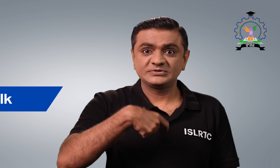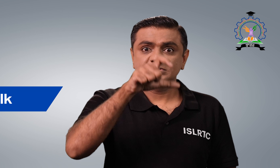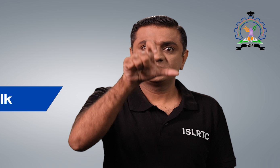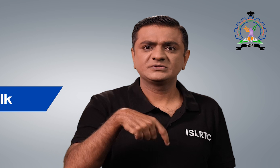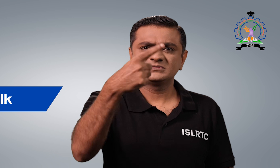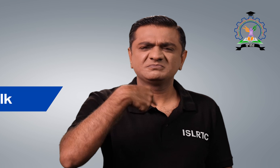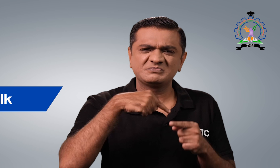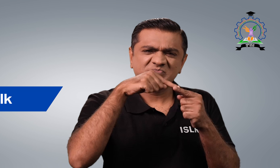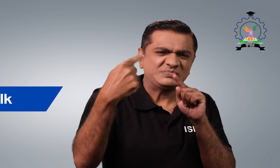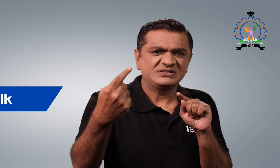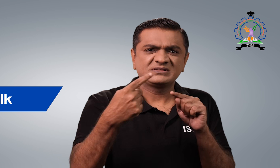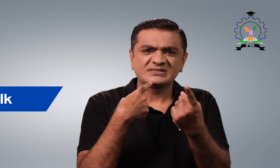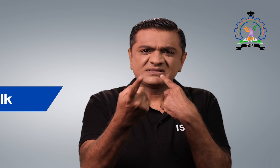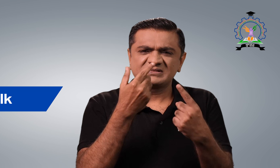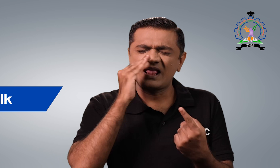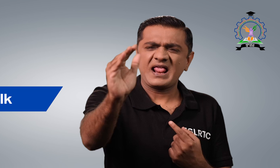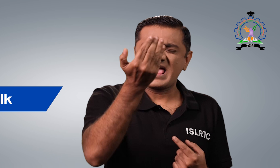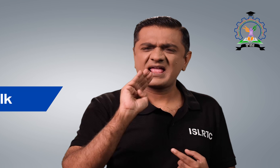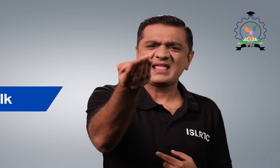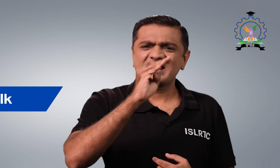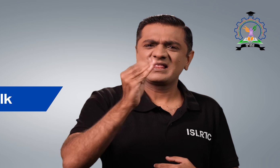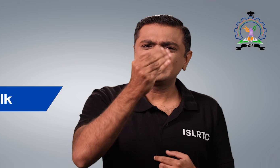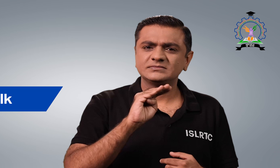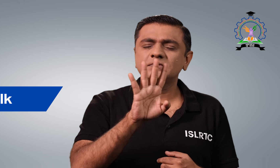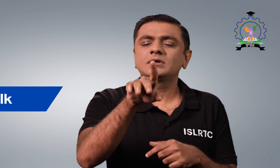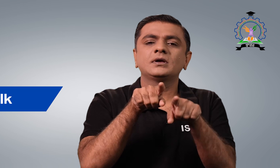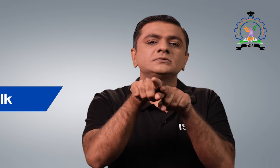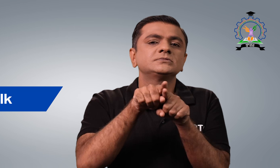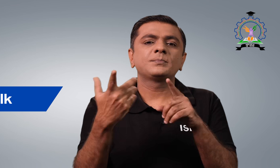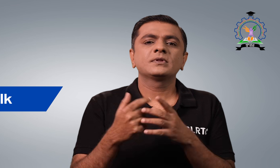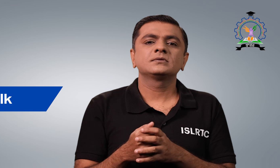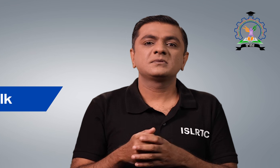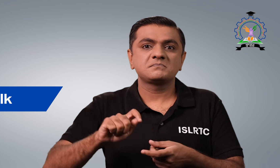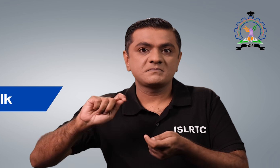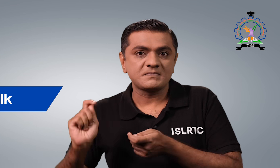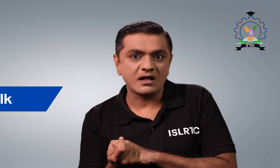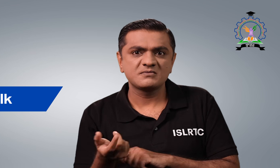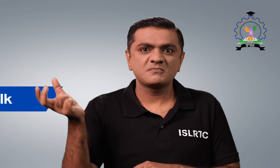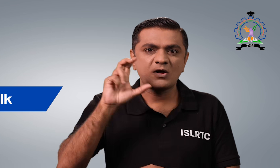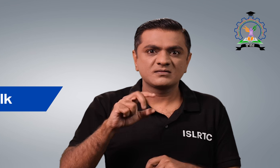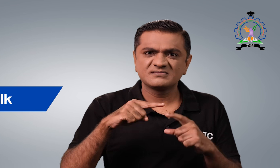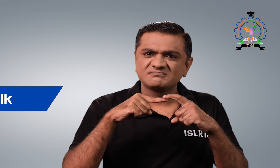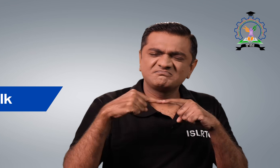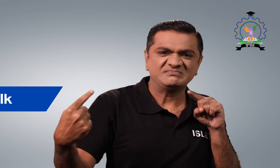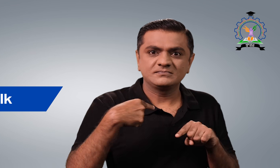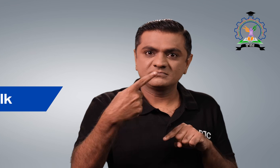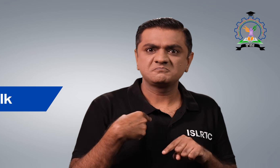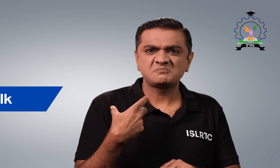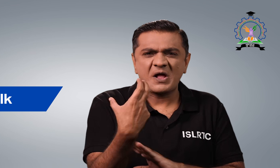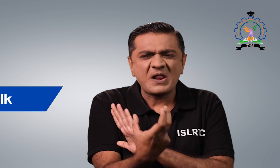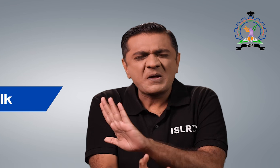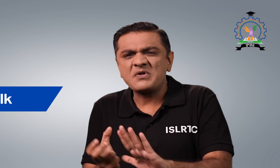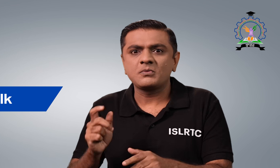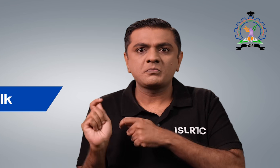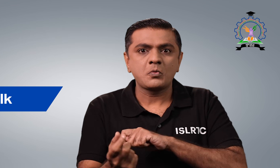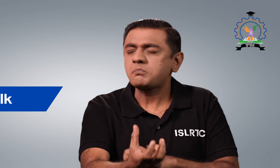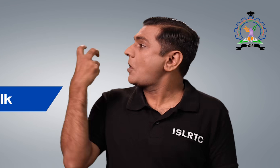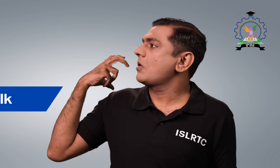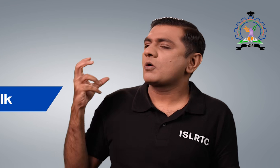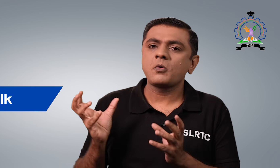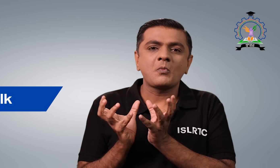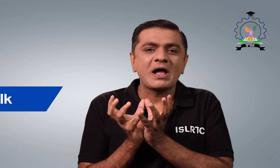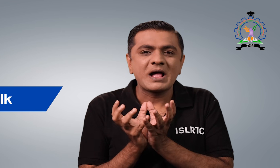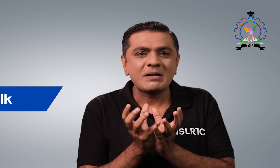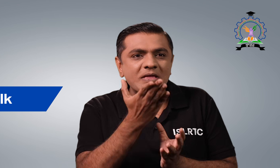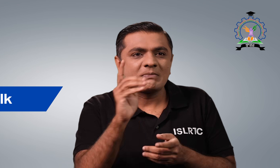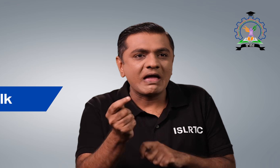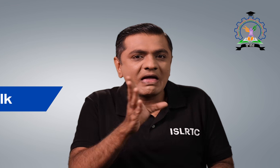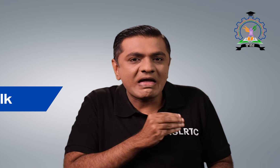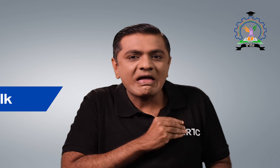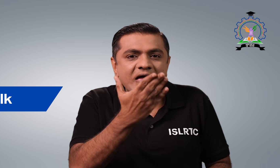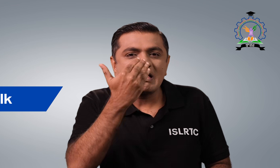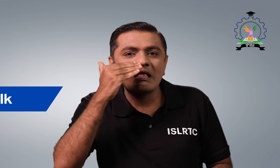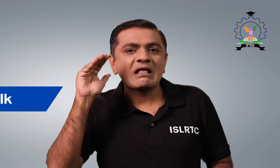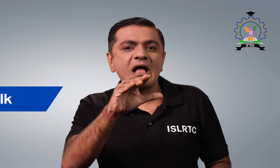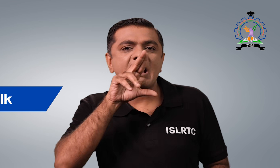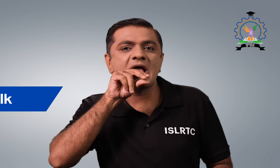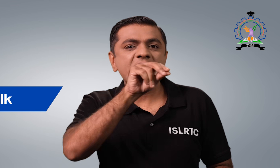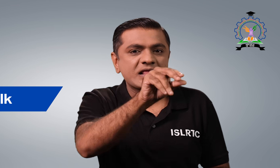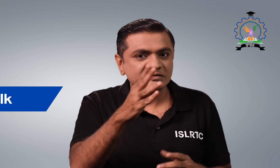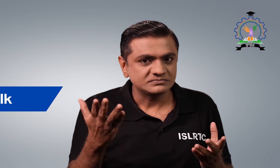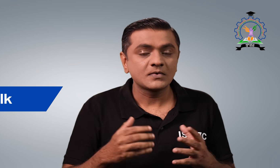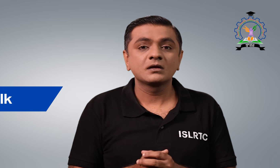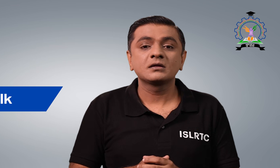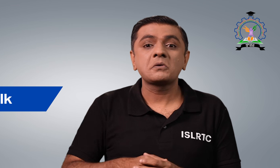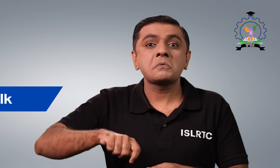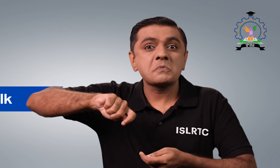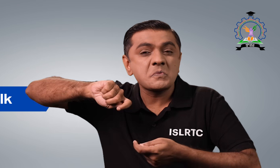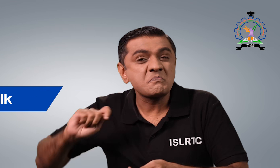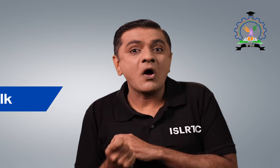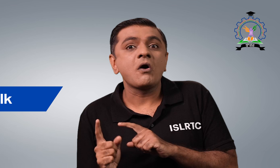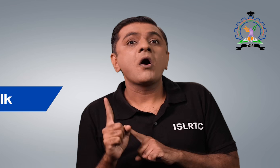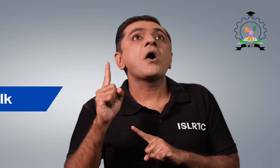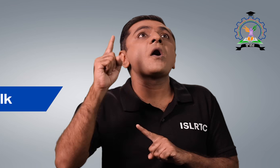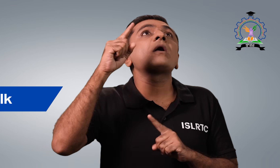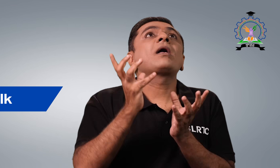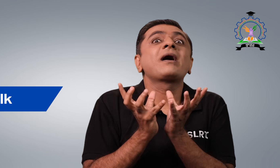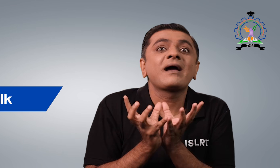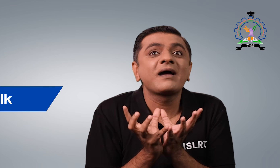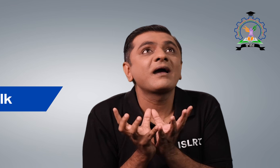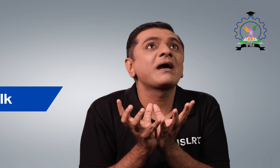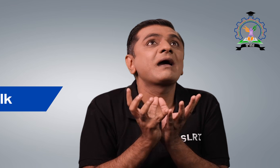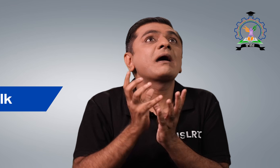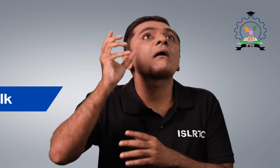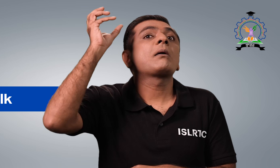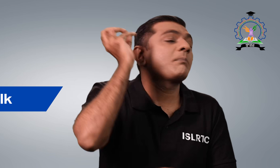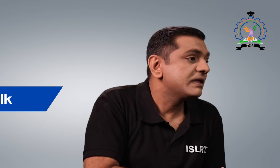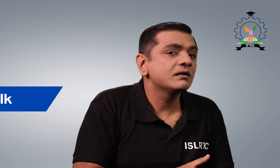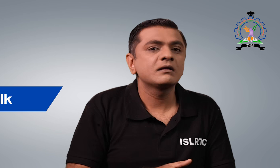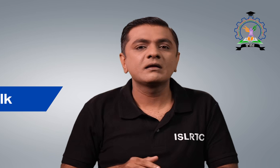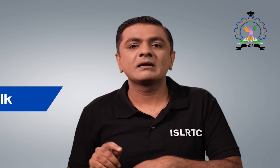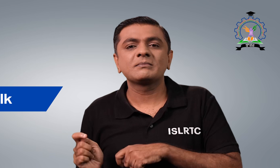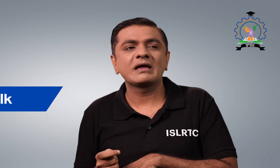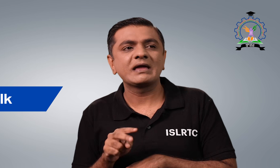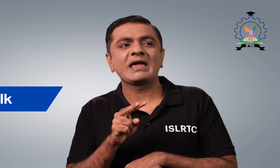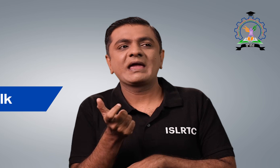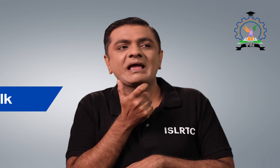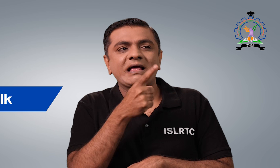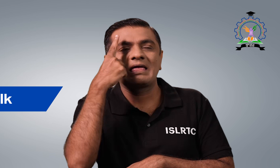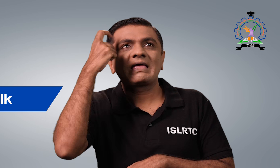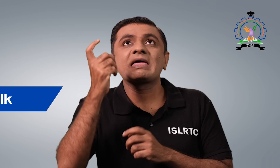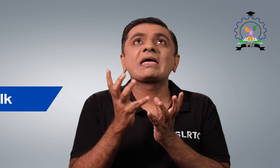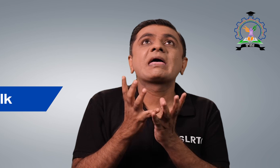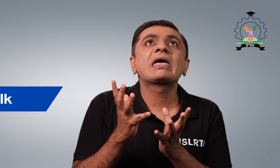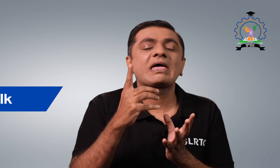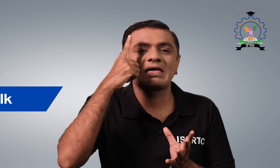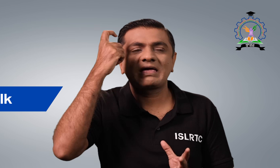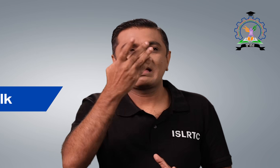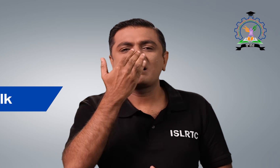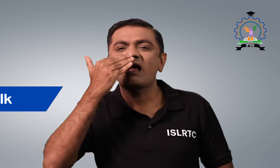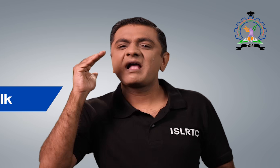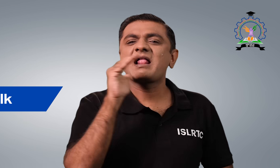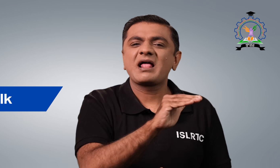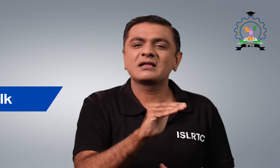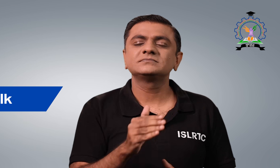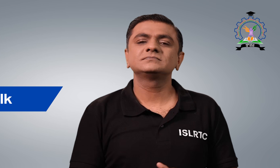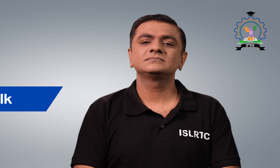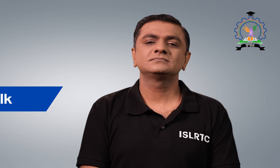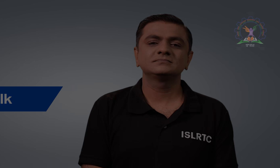Trash talk refers to insulting or intimidating an opponent. For example, when the batsman and the bowler are strong competitors, the bowler throws the ball fast past the batsman, the wicketkeeper calls the batsman coward is an example of trash talk. If a player is unable to catch the ball, the batsman might trash talk the fielder by saying he was dreaming.